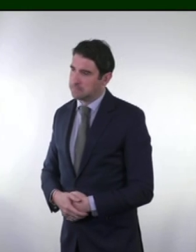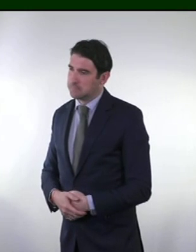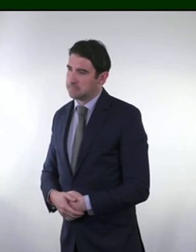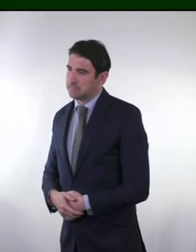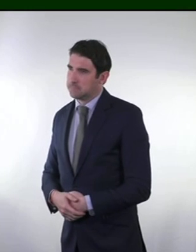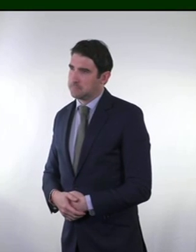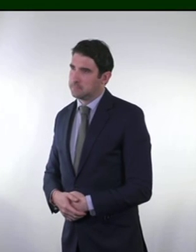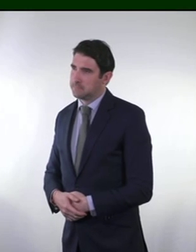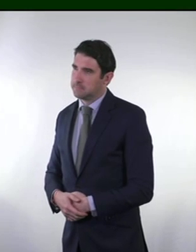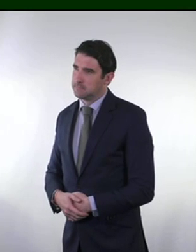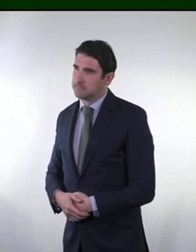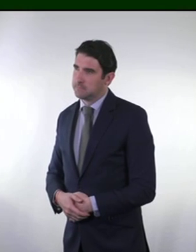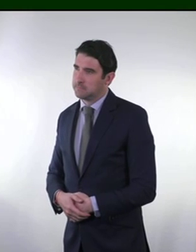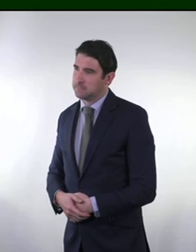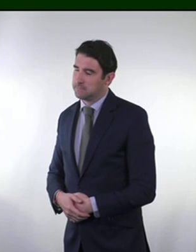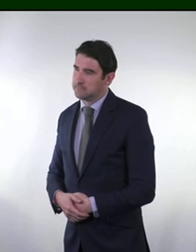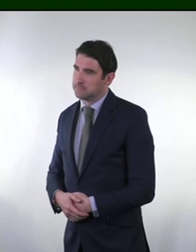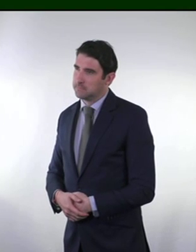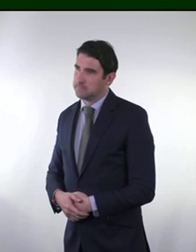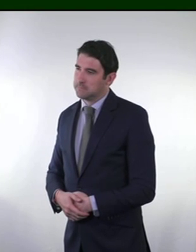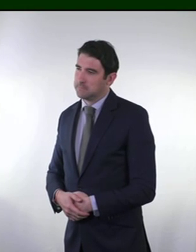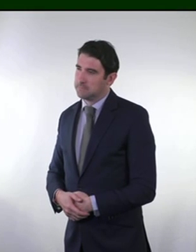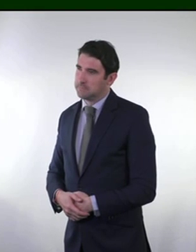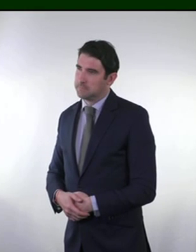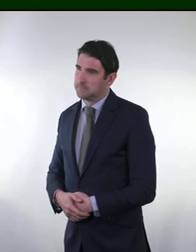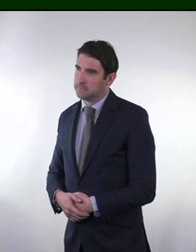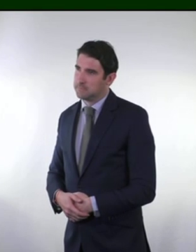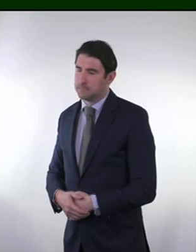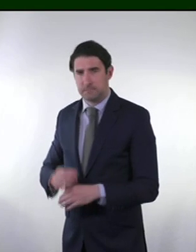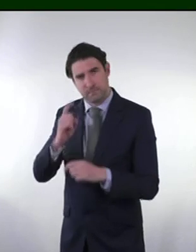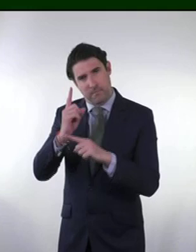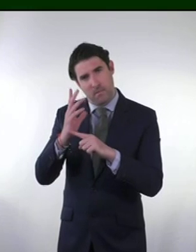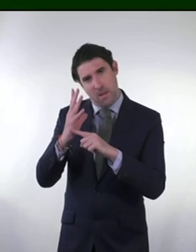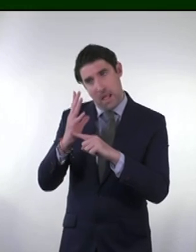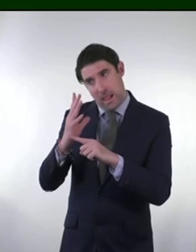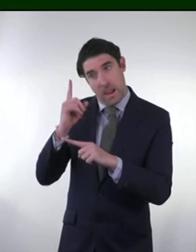Last week, the Chancellor made the political choice to write off 1 million jobs as unviable.